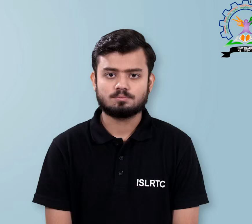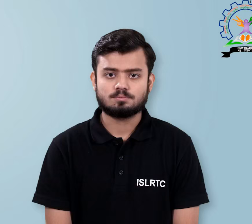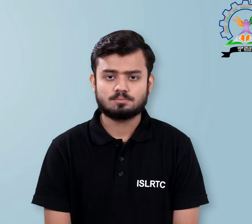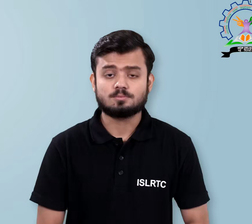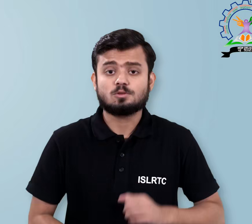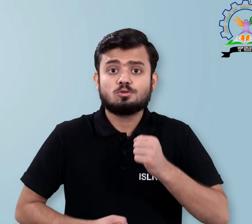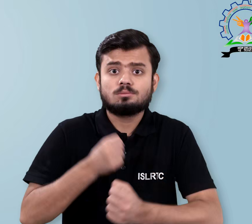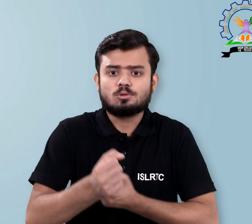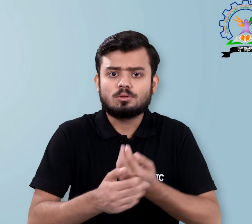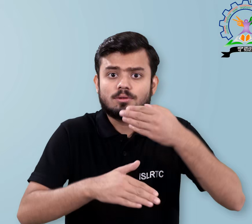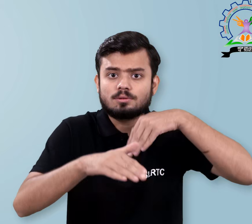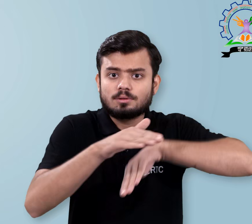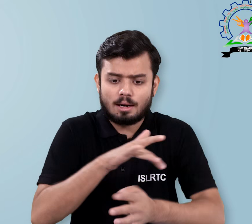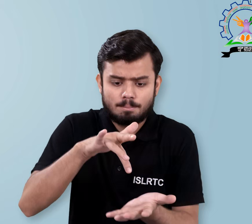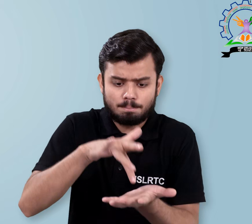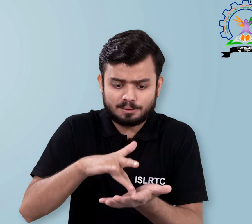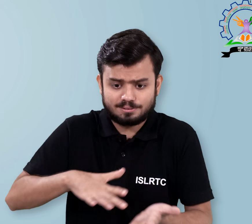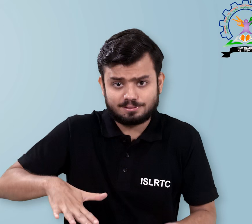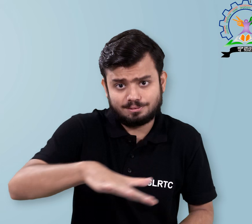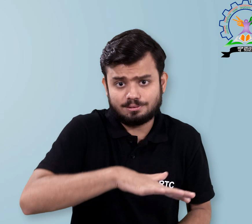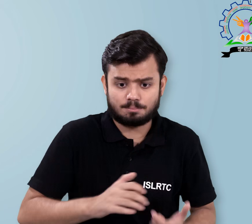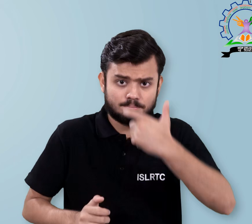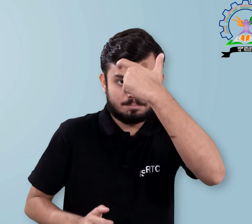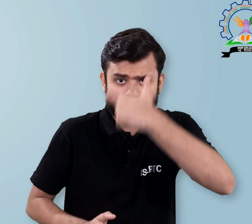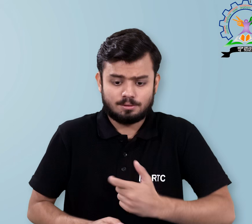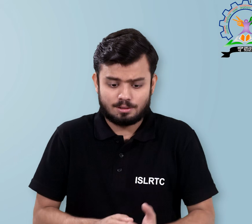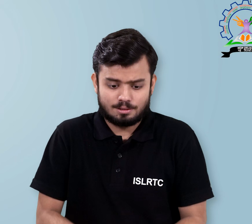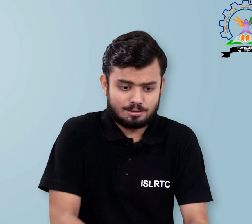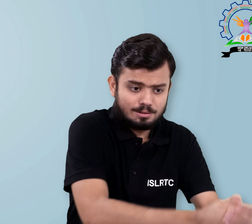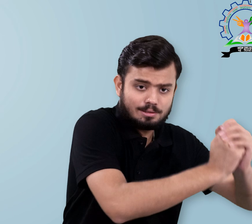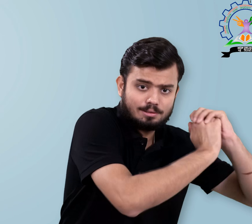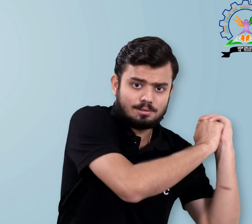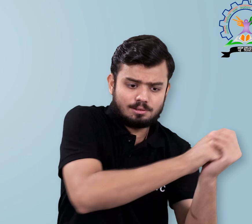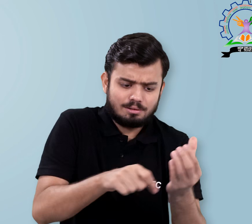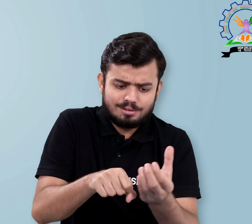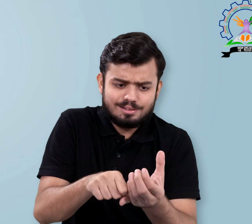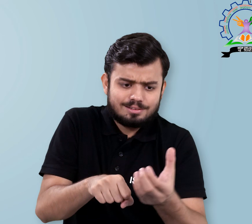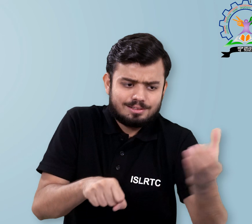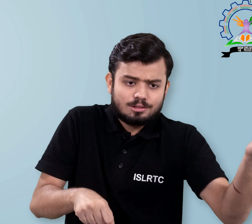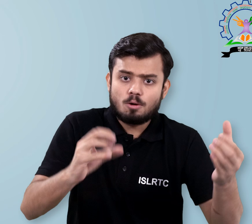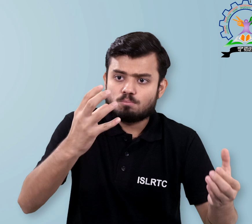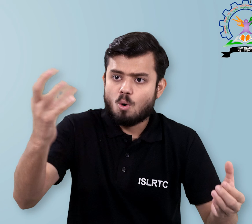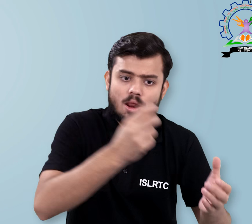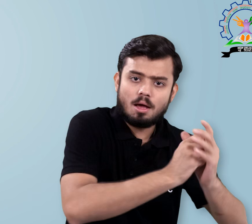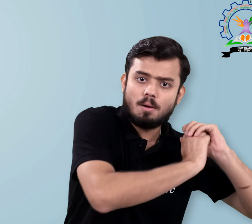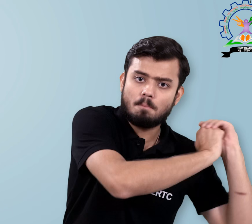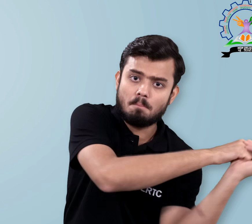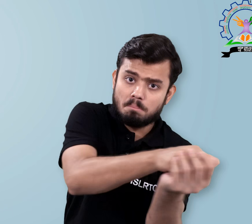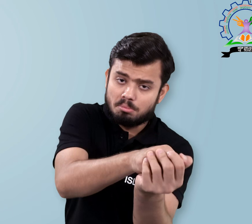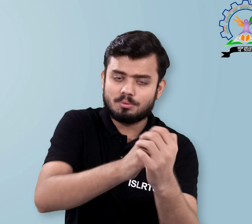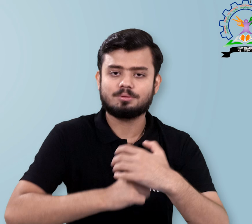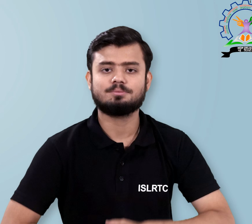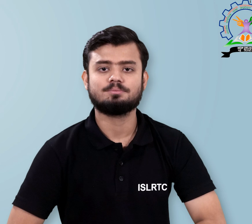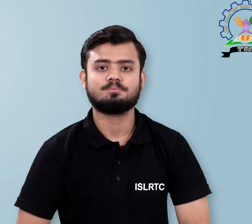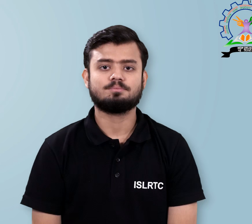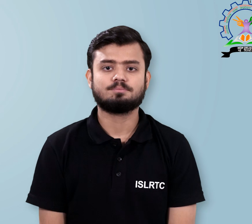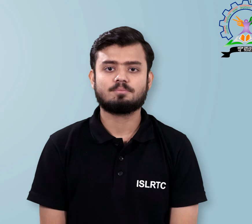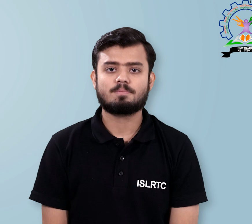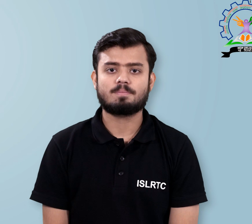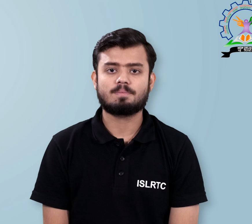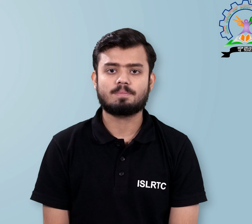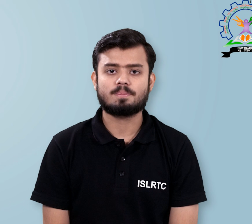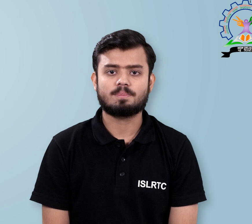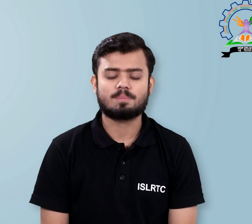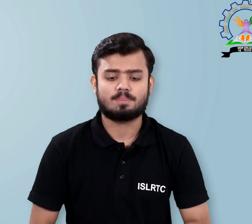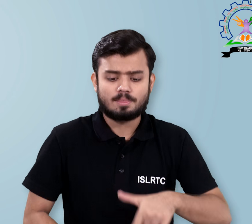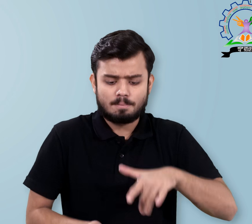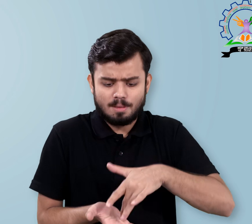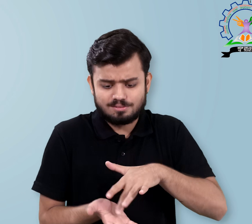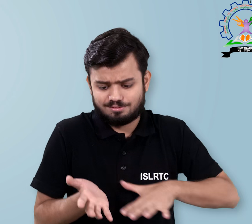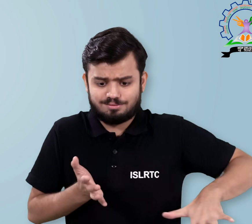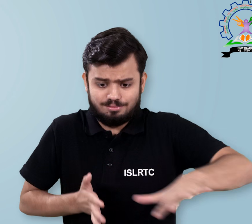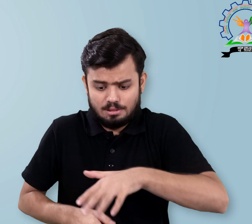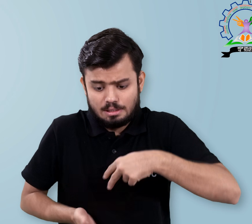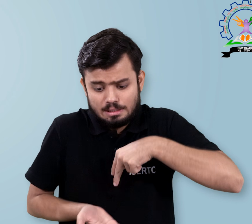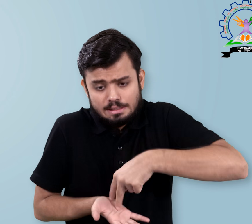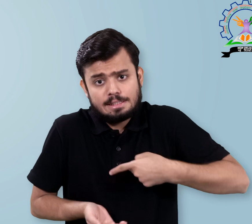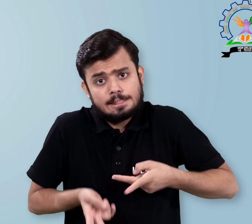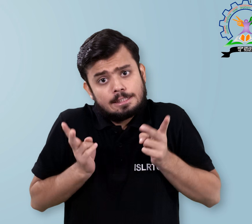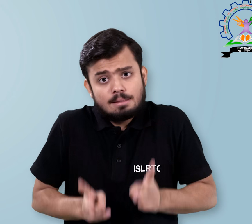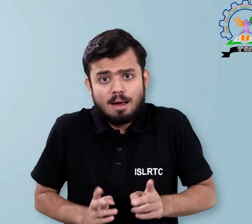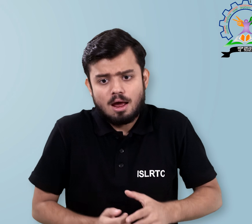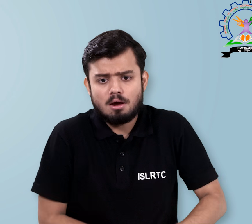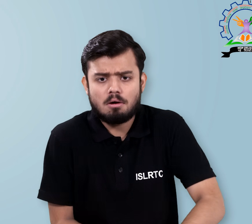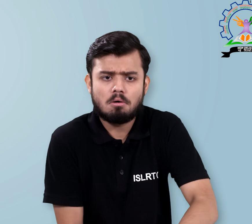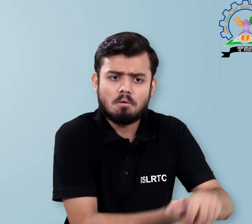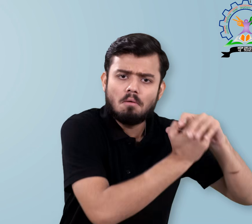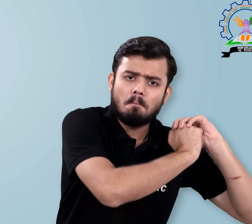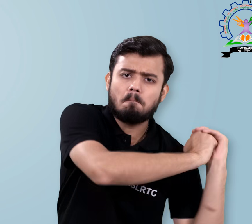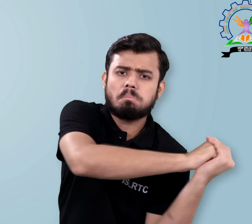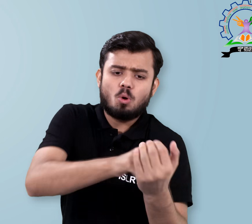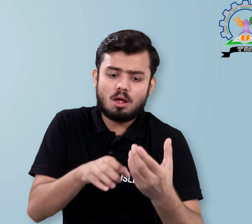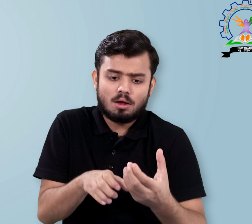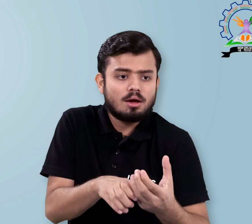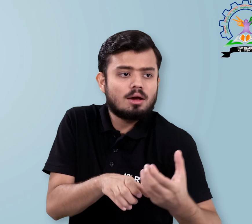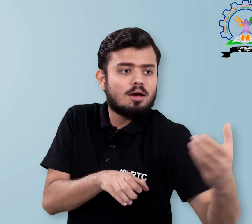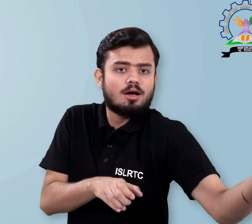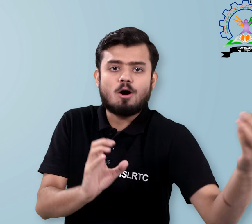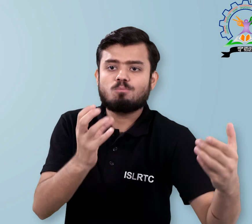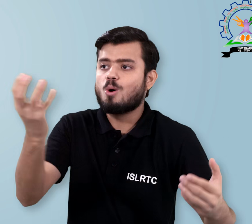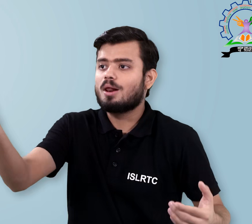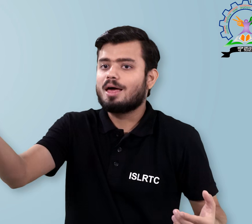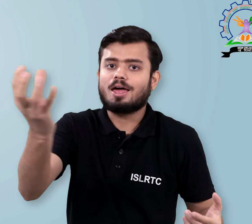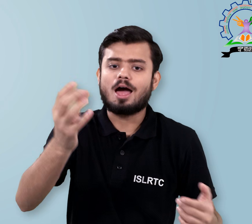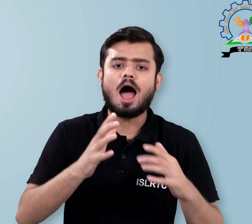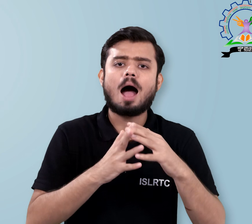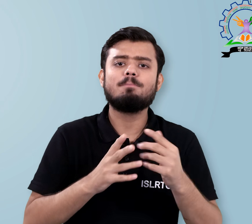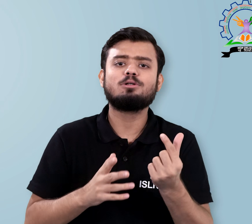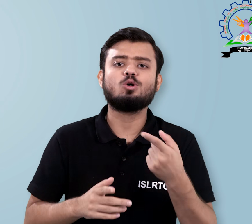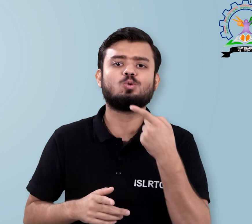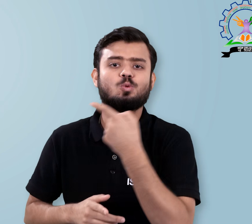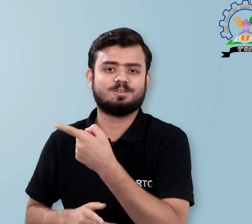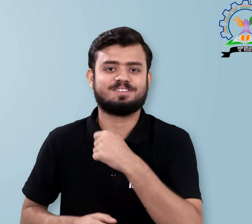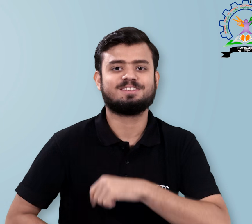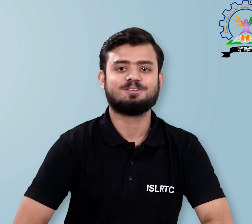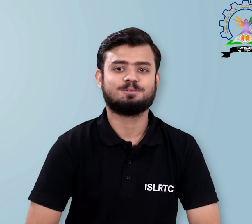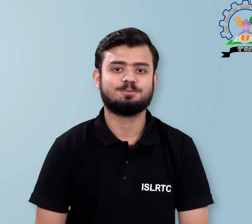Home Run A home run (abbreviated HR) is scored when the ball is hit in such a way that the batter is able to circle the bases and reach home plate safely in one play.